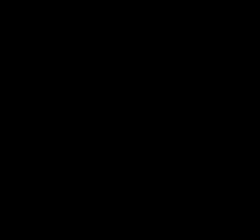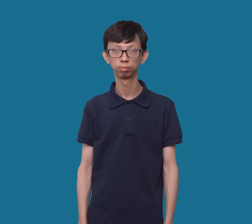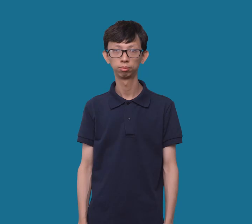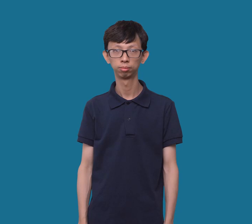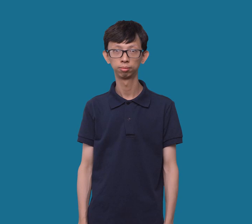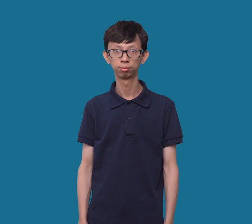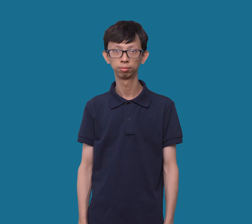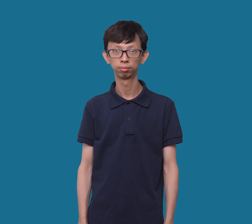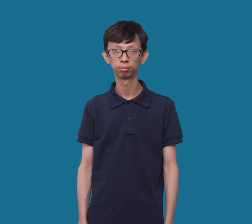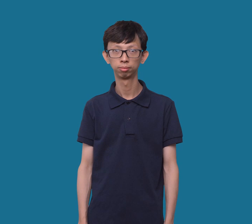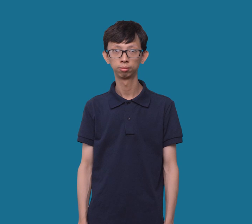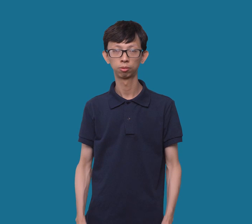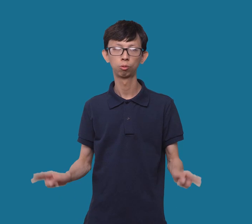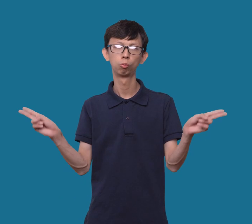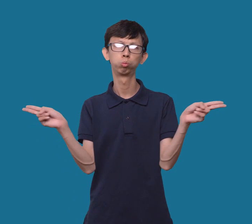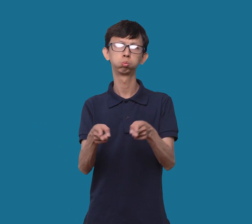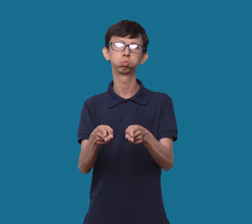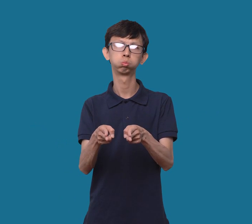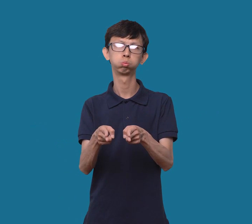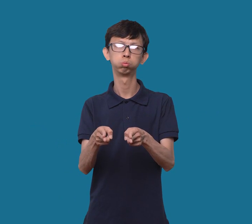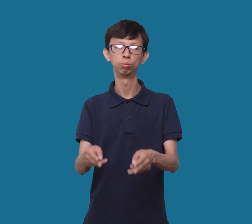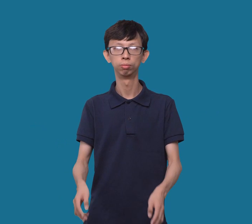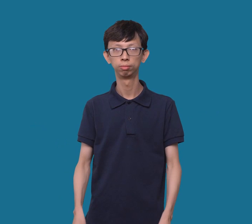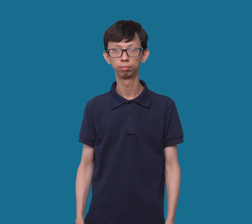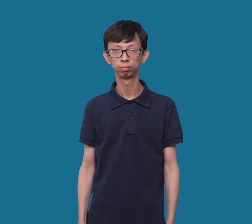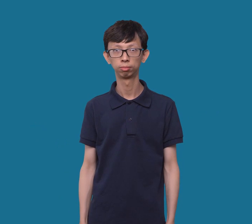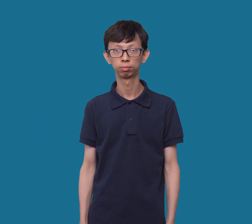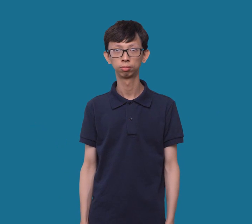vắn tắt